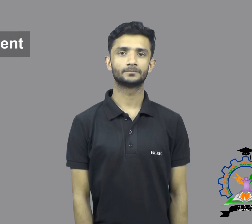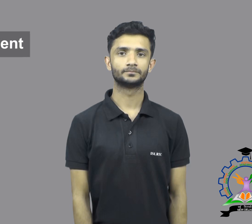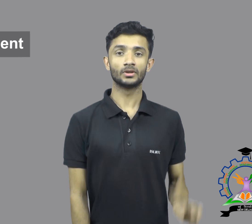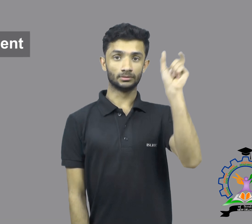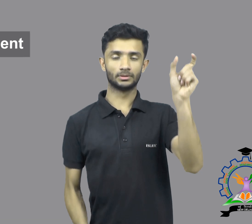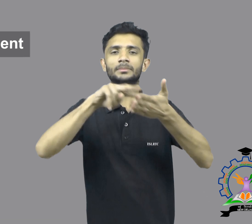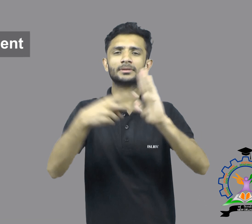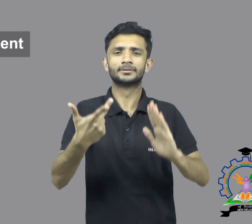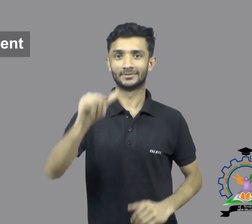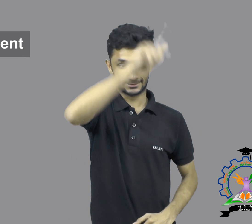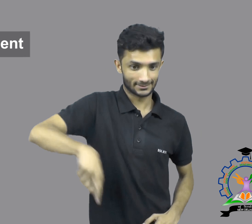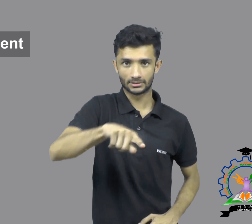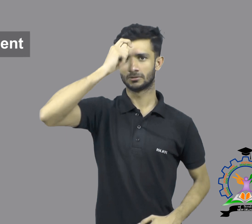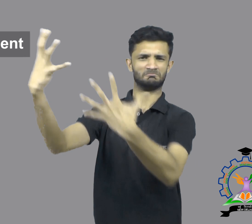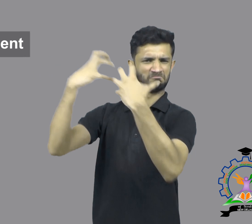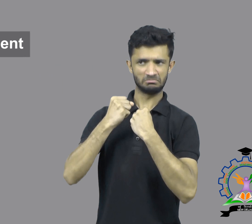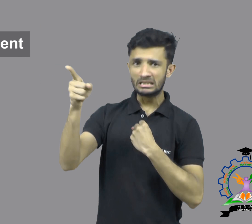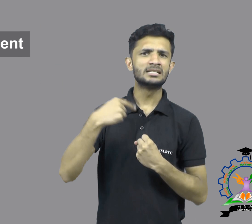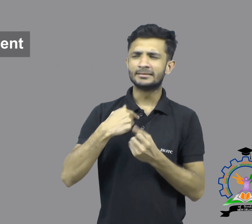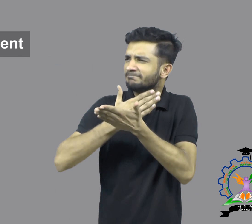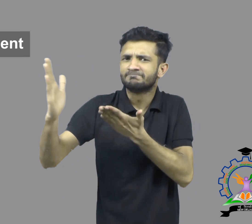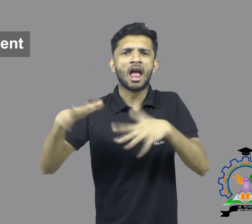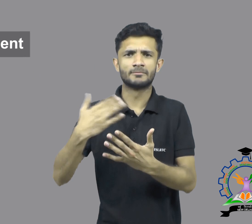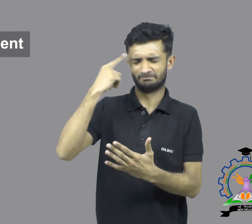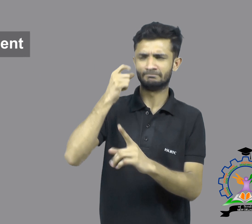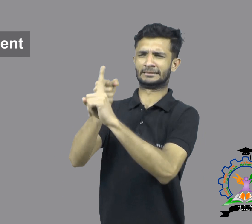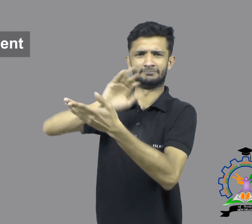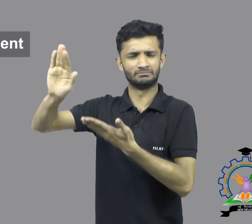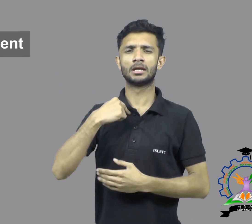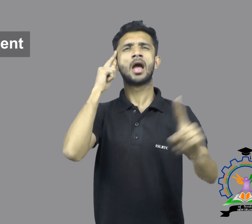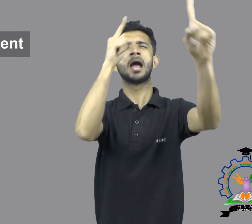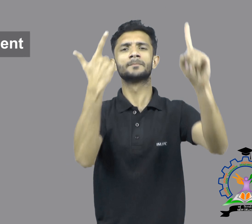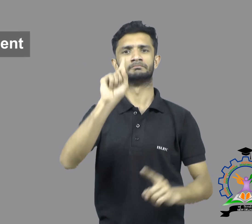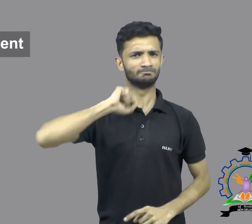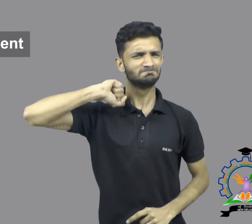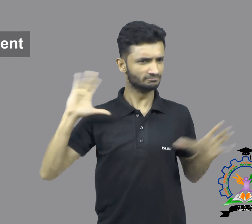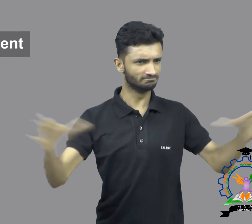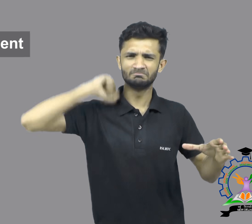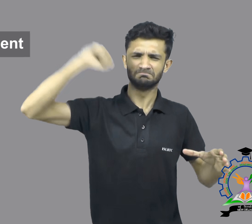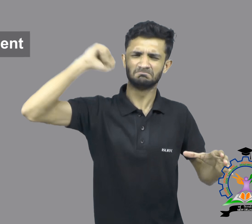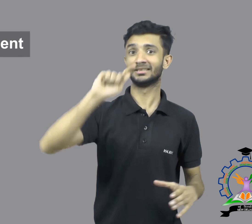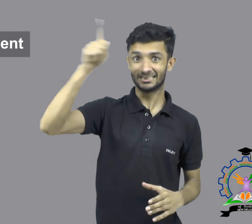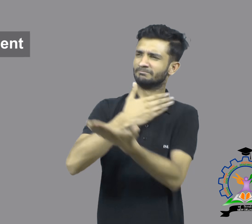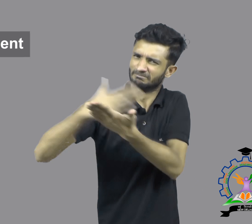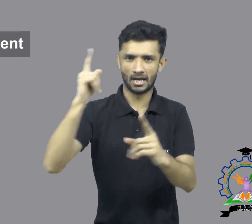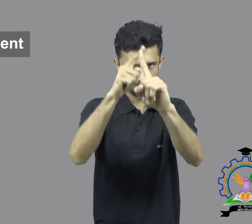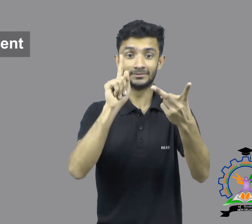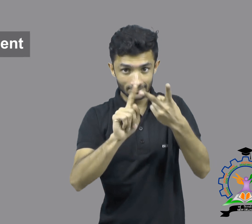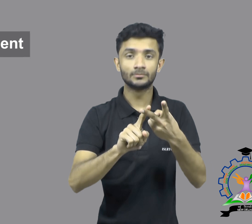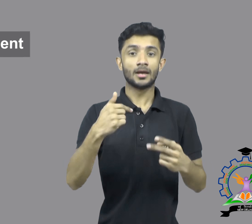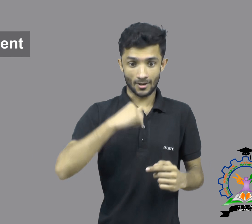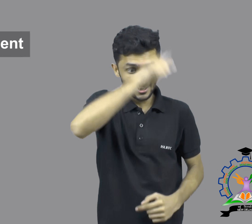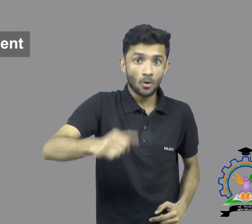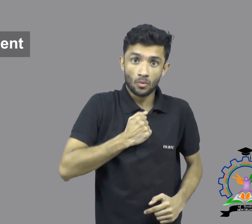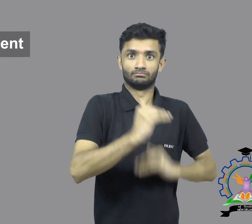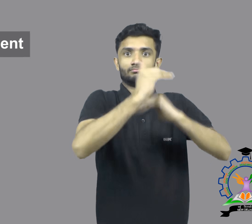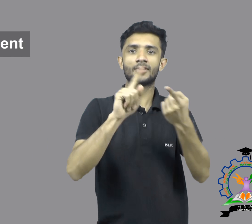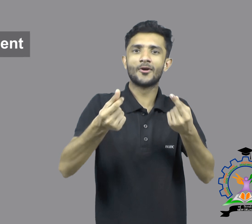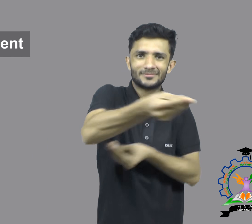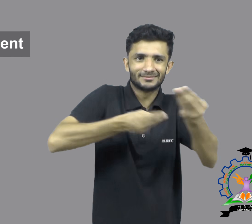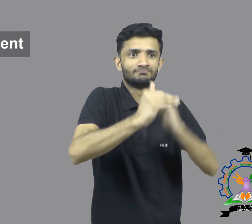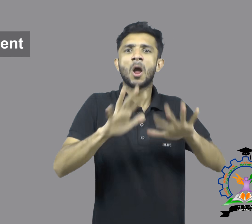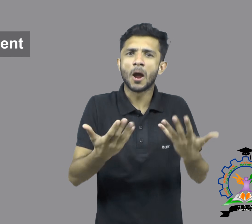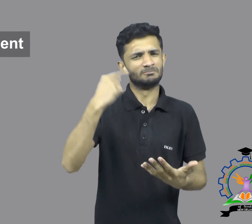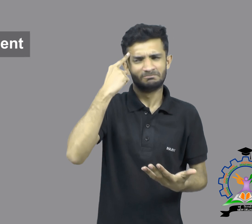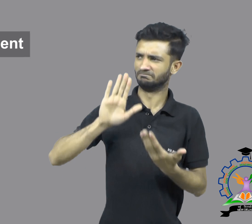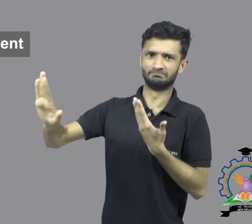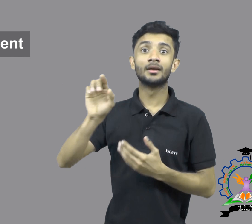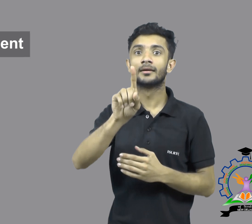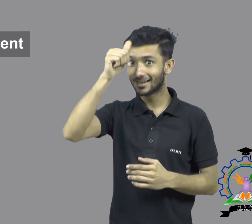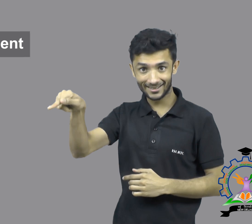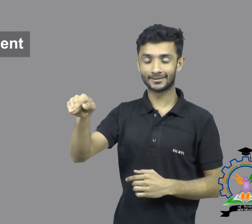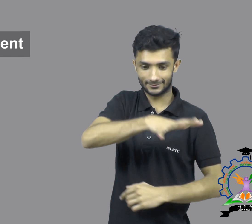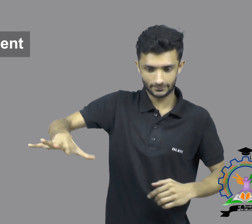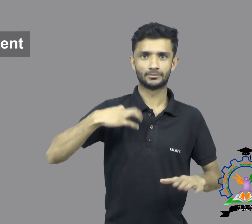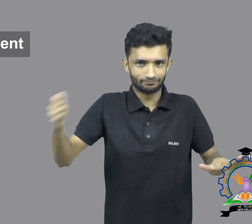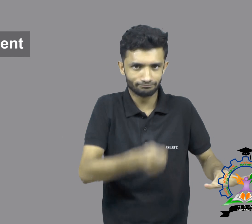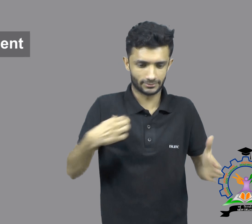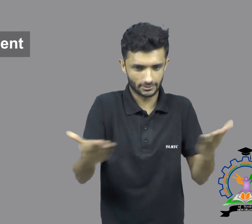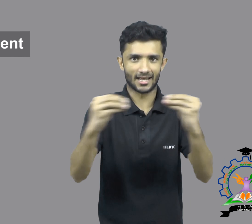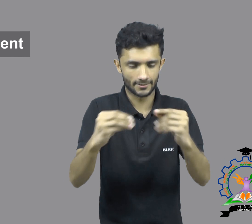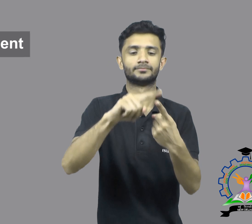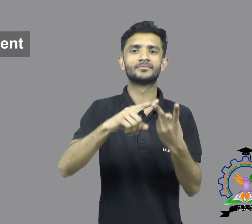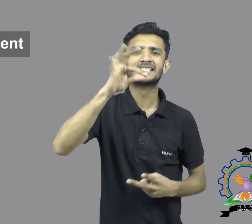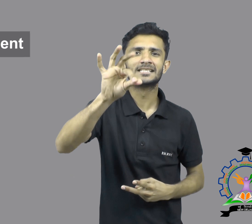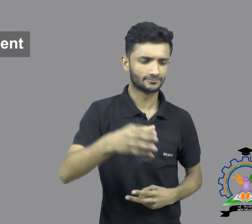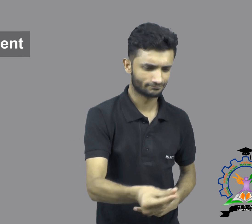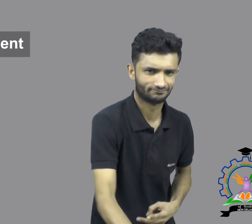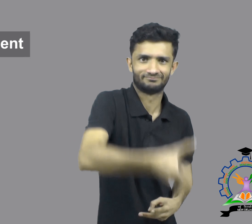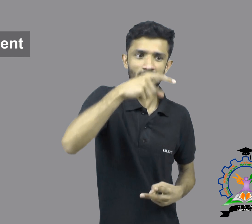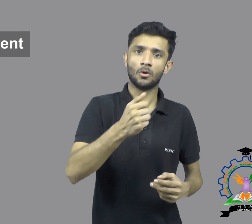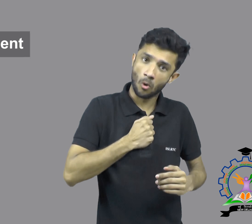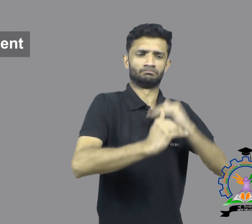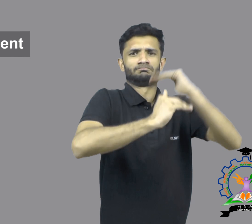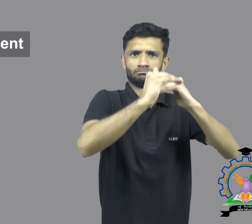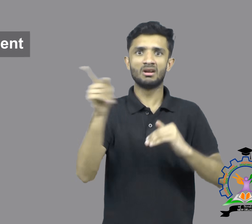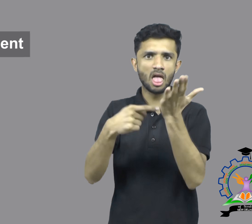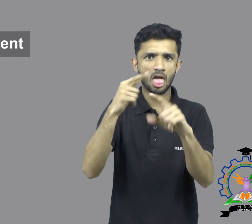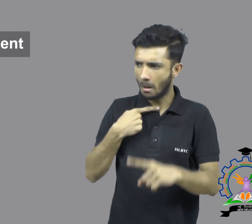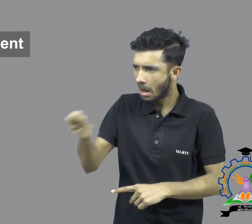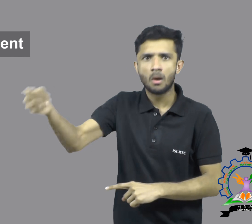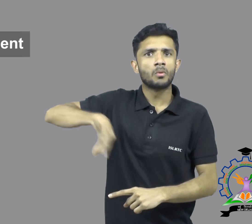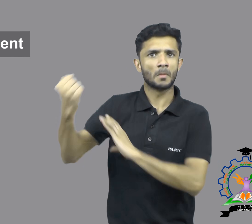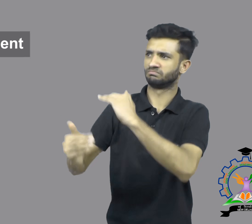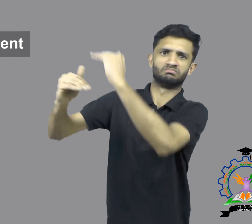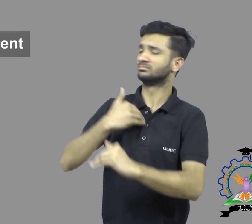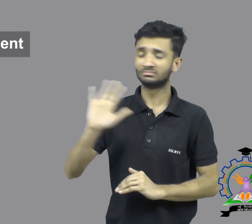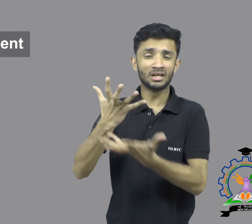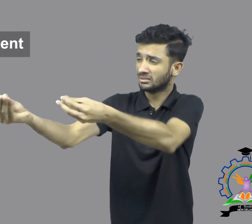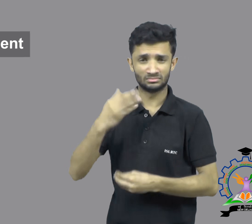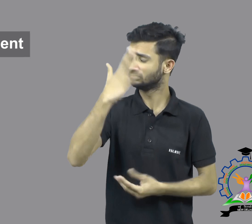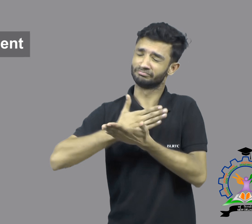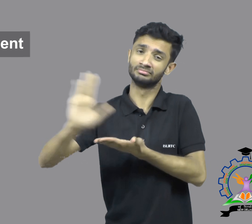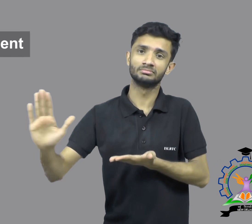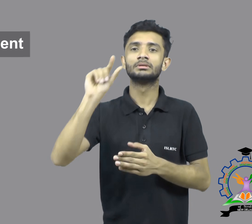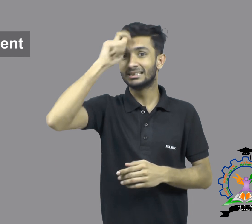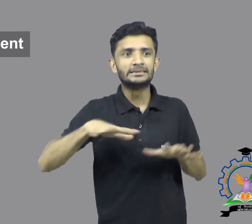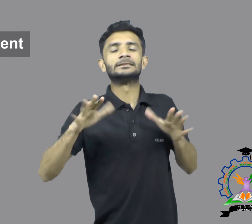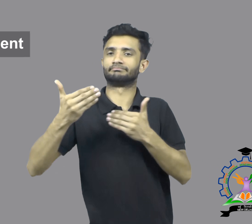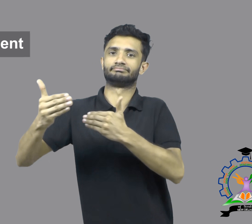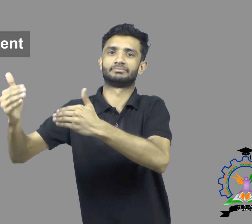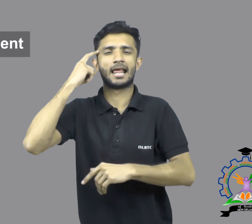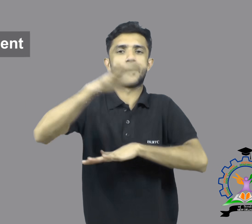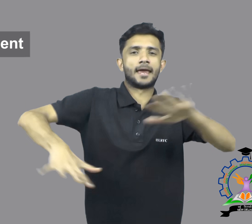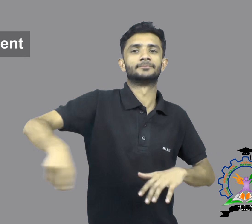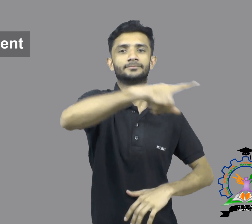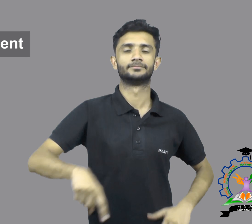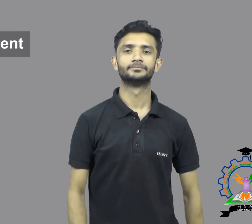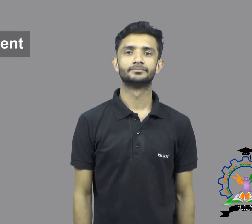Swadeshi Movement